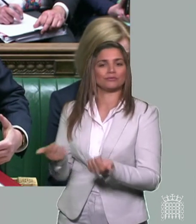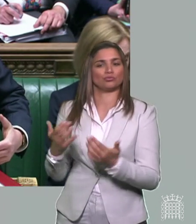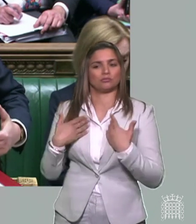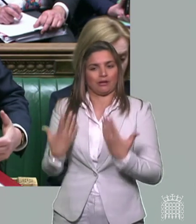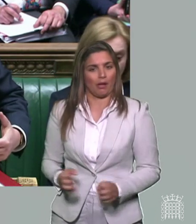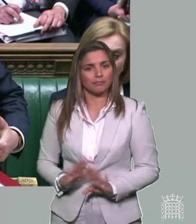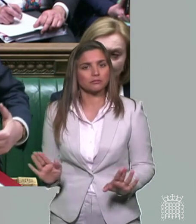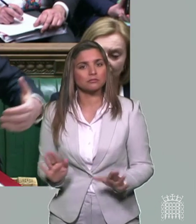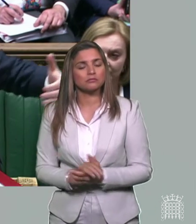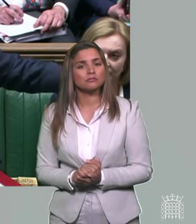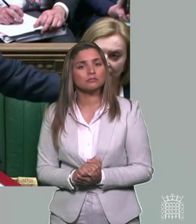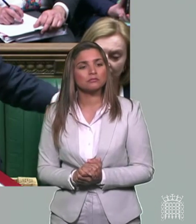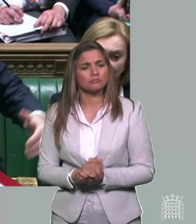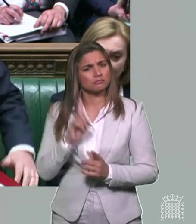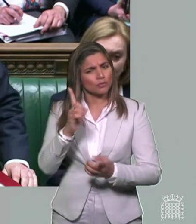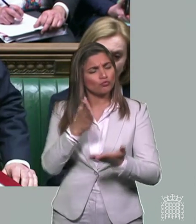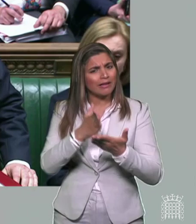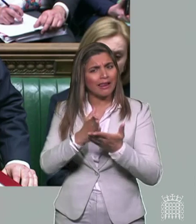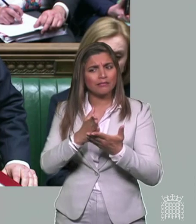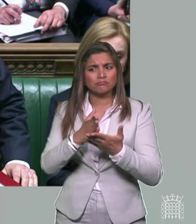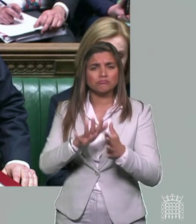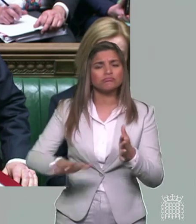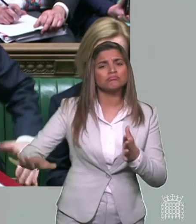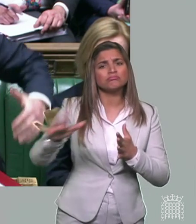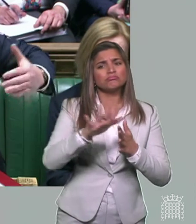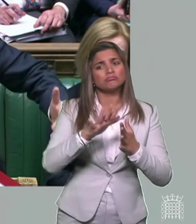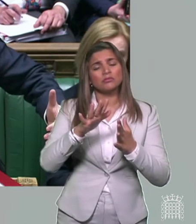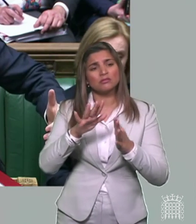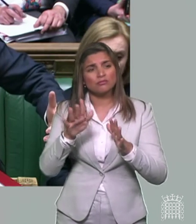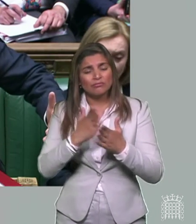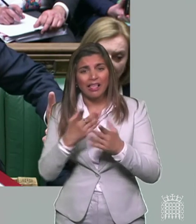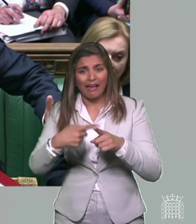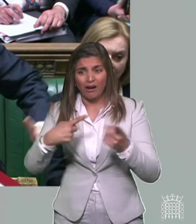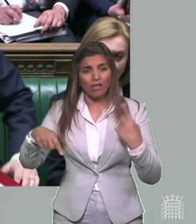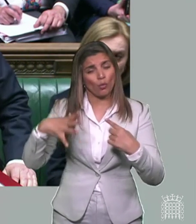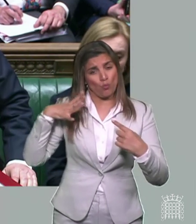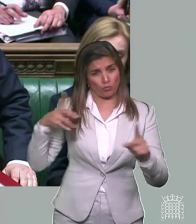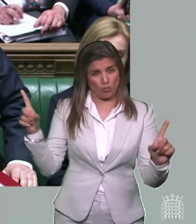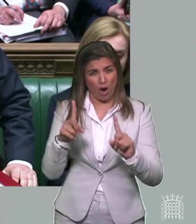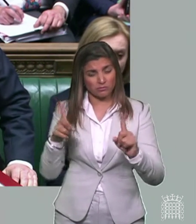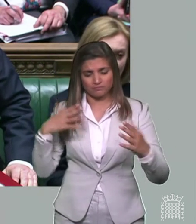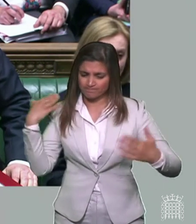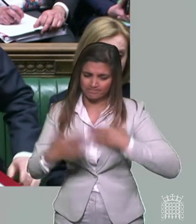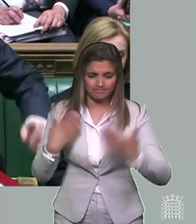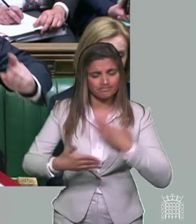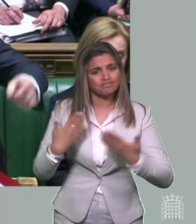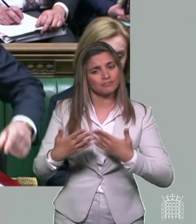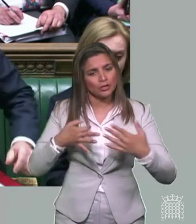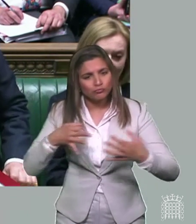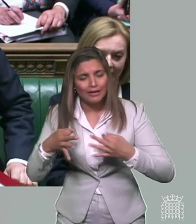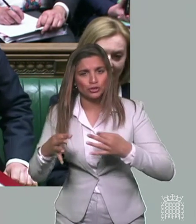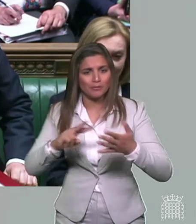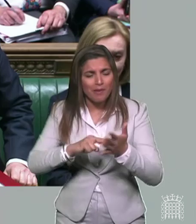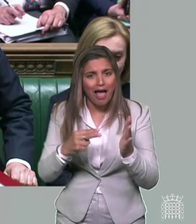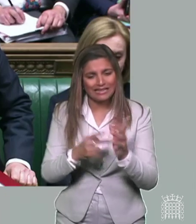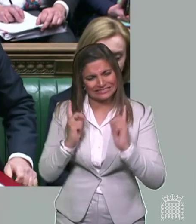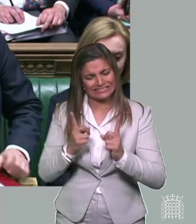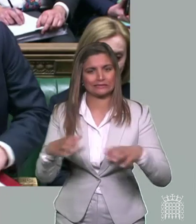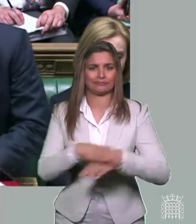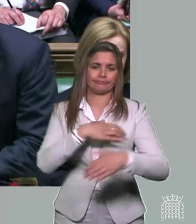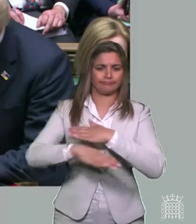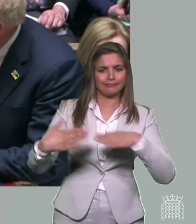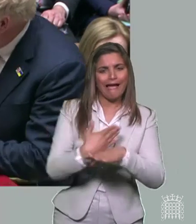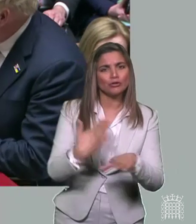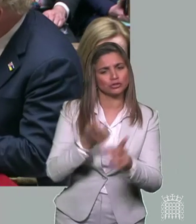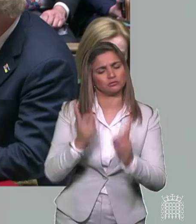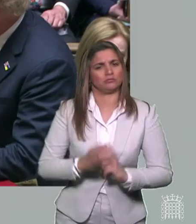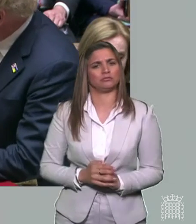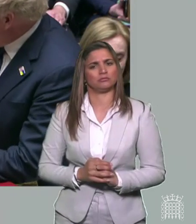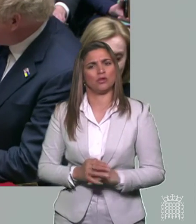What I think the country, and the whole House, would really rather do is get on with the things for which we were elected and deliver on our promises to the British people.